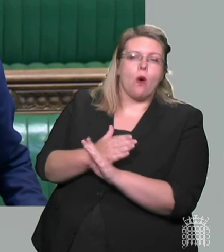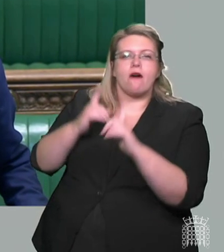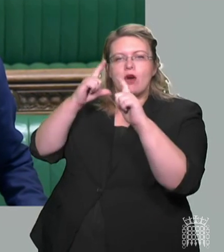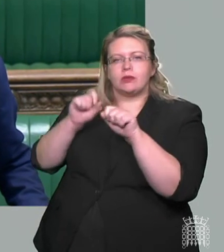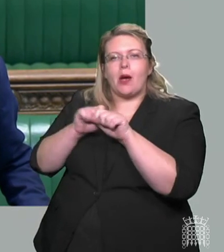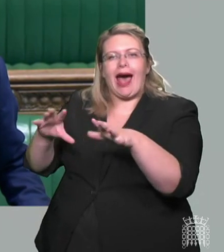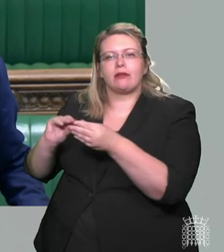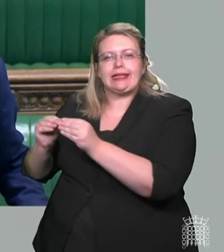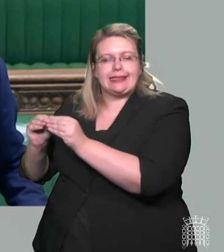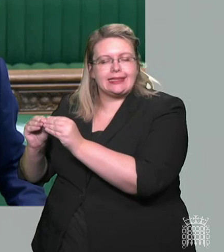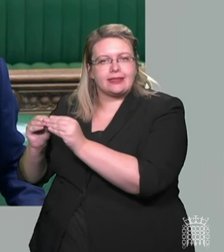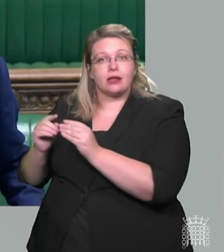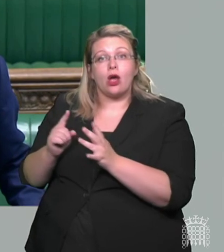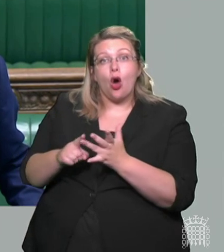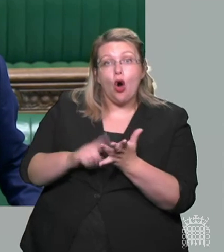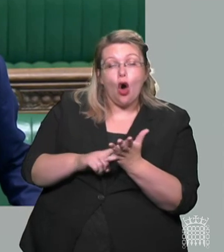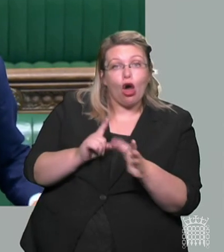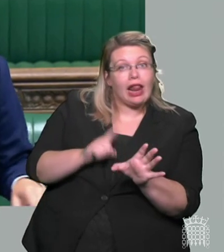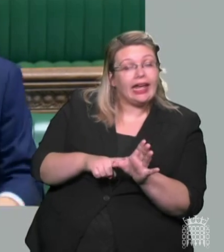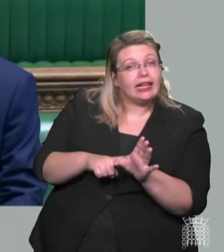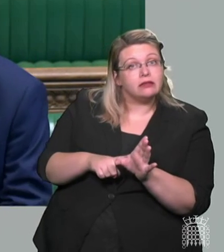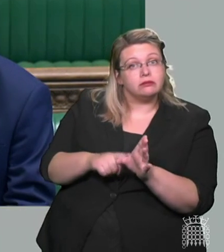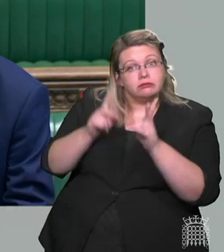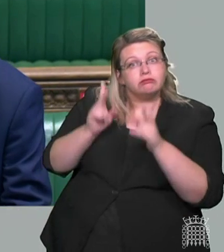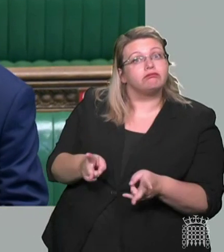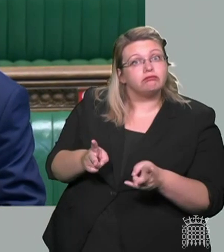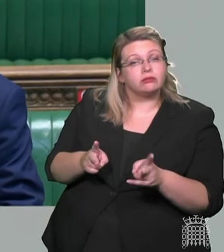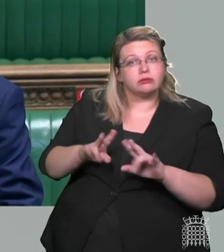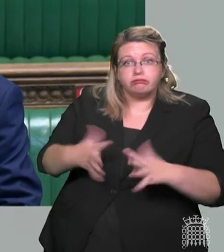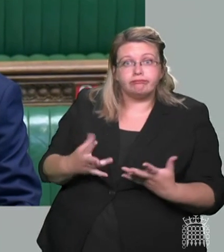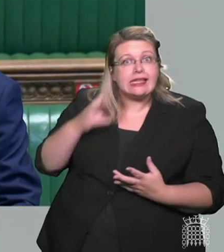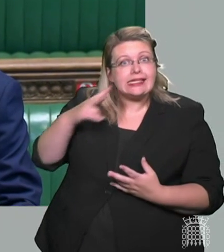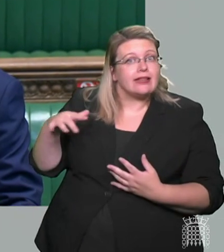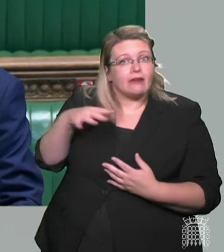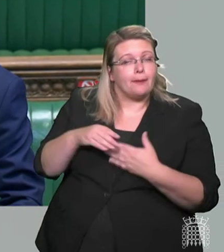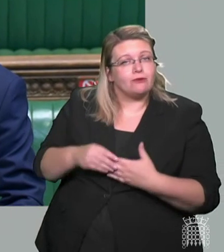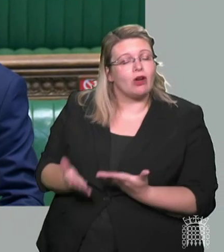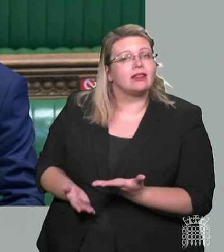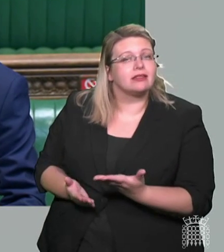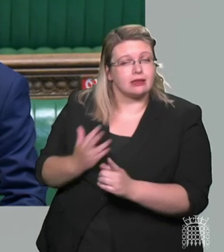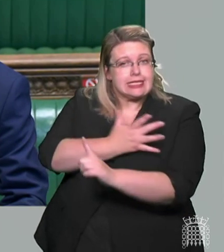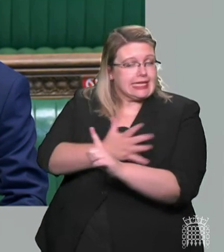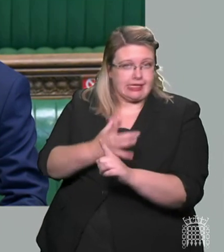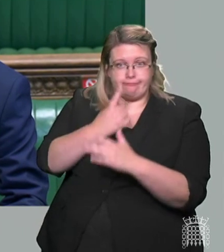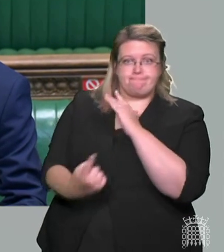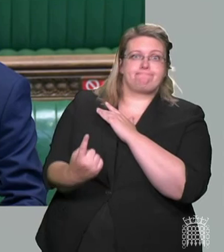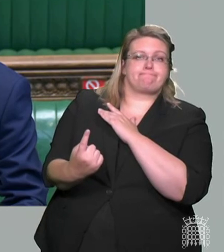Ollie died, like so many other people in this pandemic, with his family and friends unable to spend time with him.